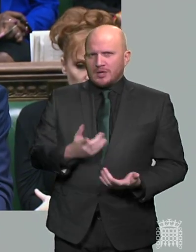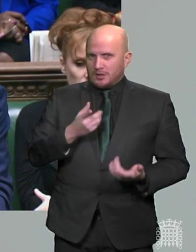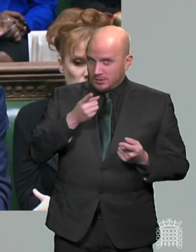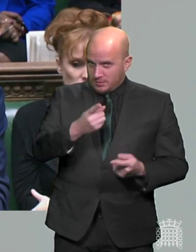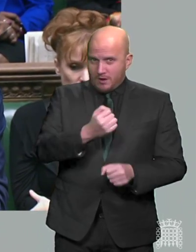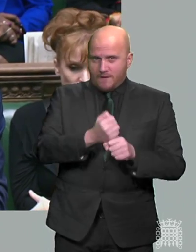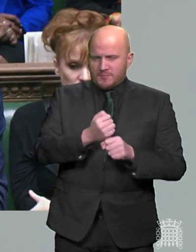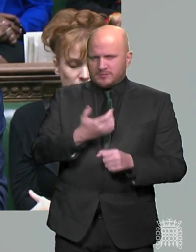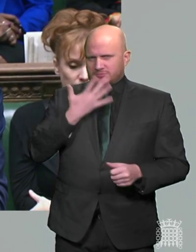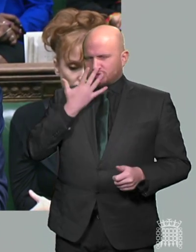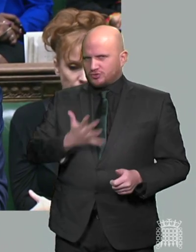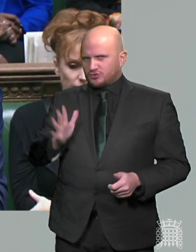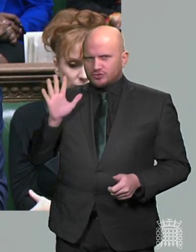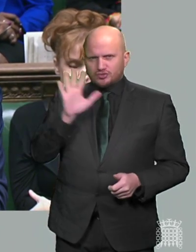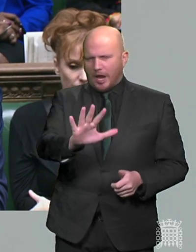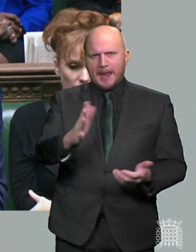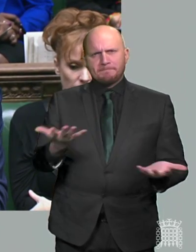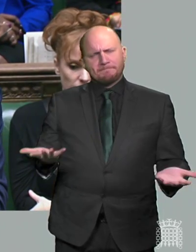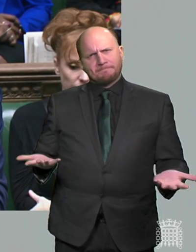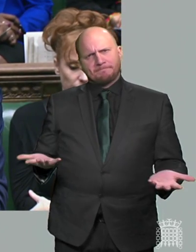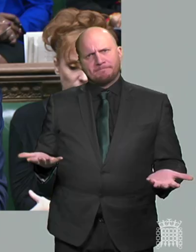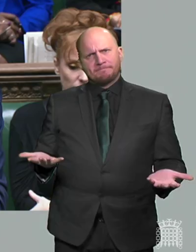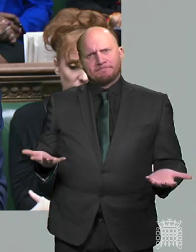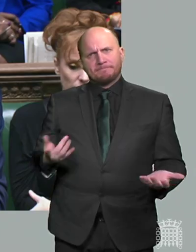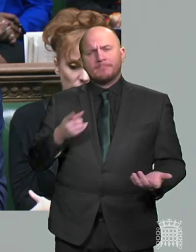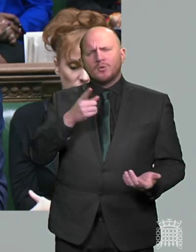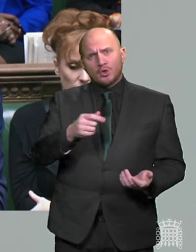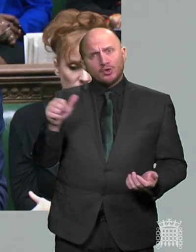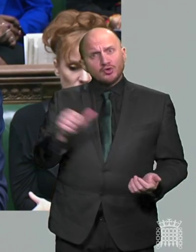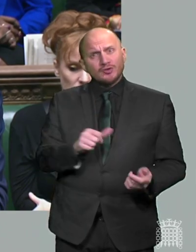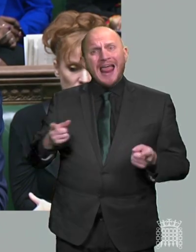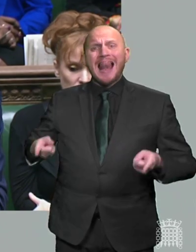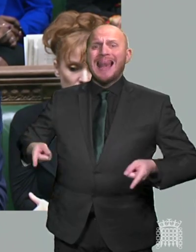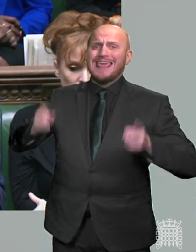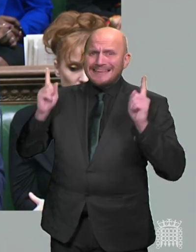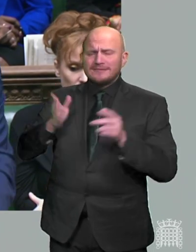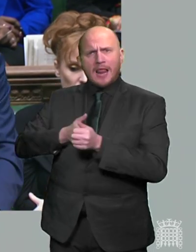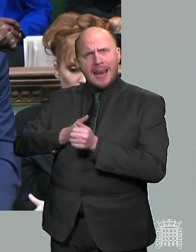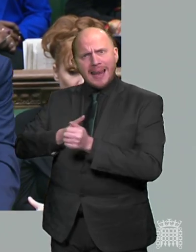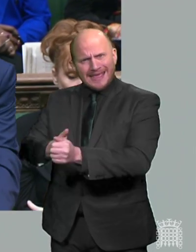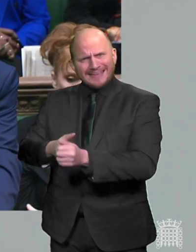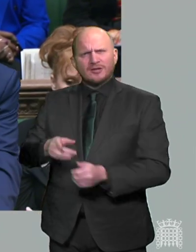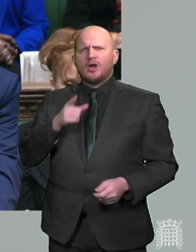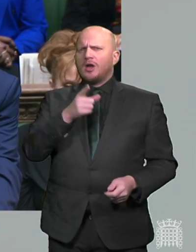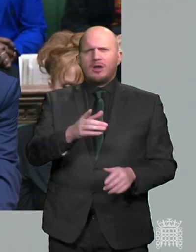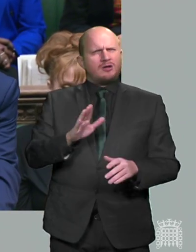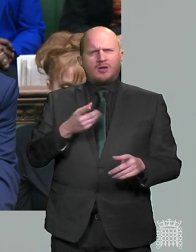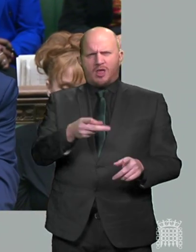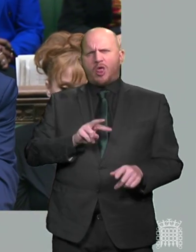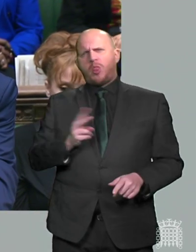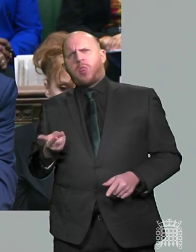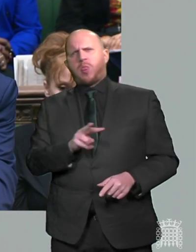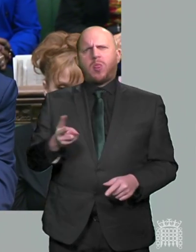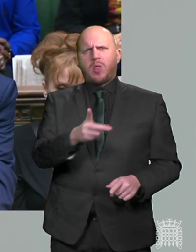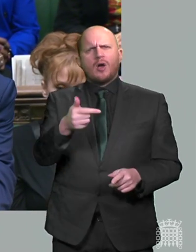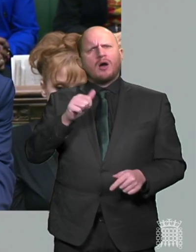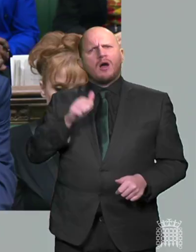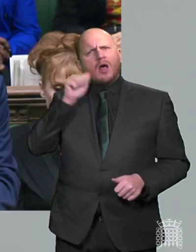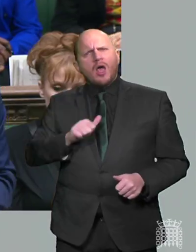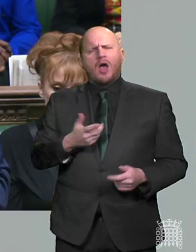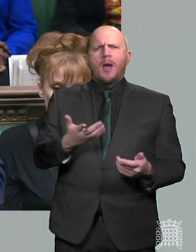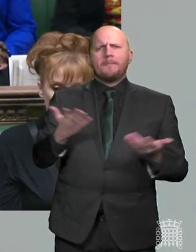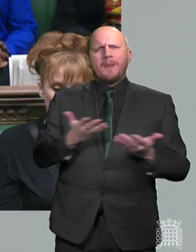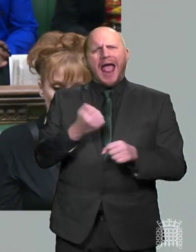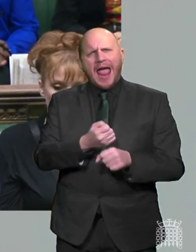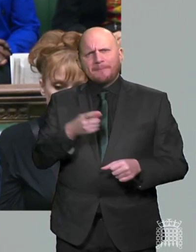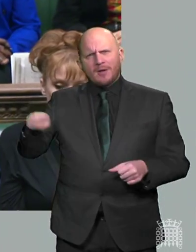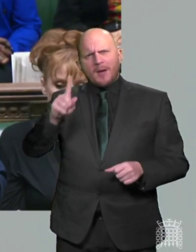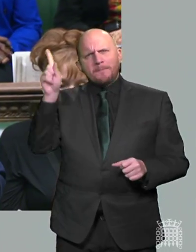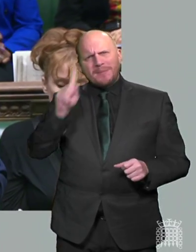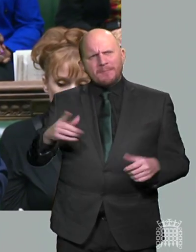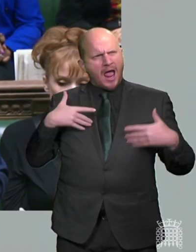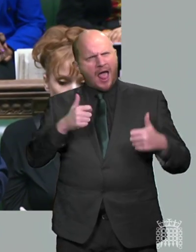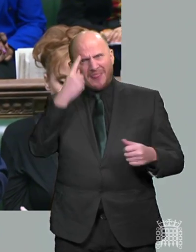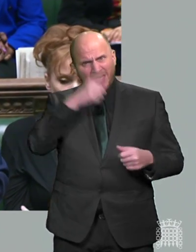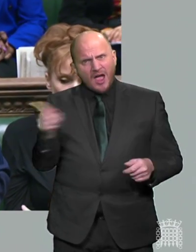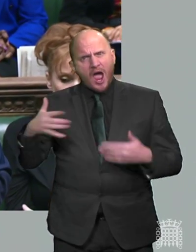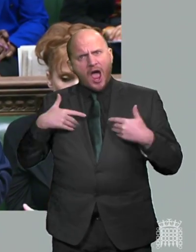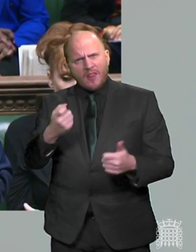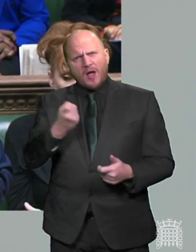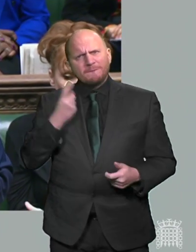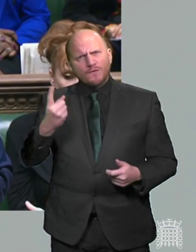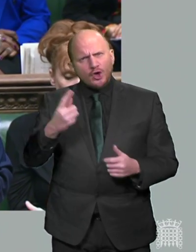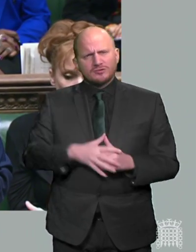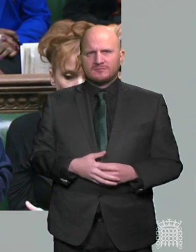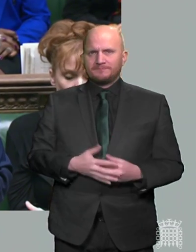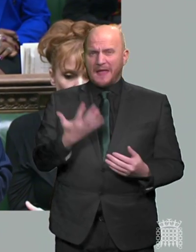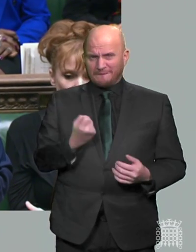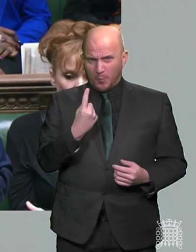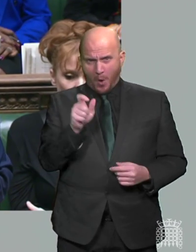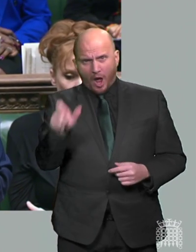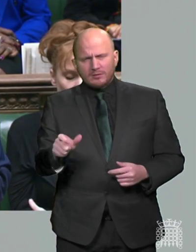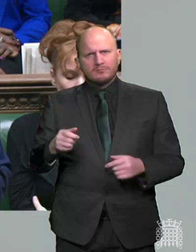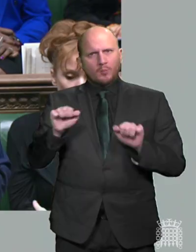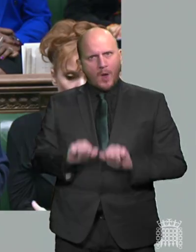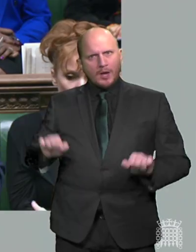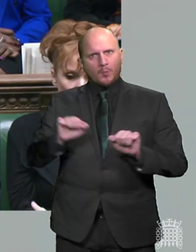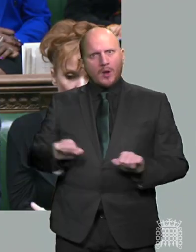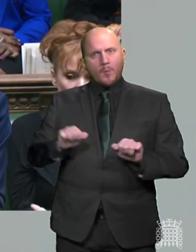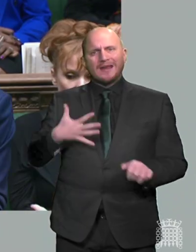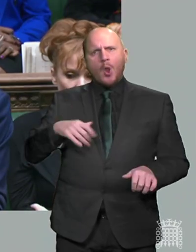Instead of showing leadership, the Prime Minister is playing games with people’s health, and there is a human cost: Alex from Chester has been waiting for a gallbladder operation for nearly six months.